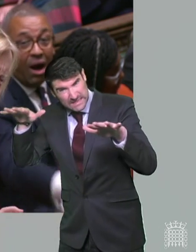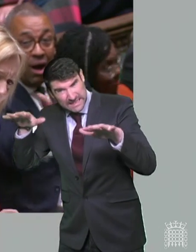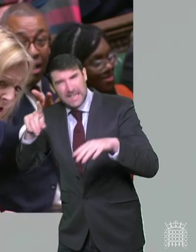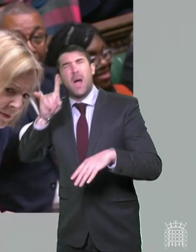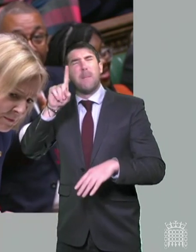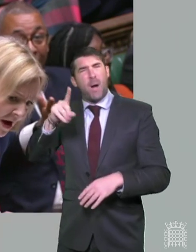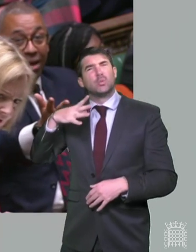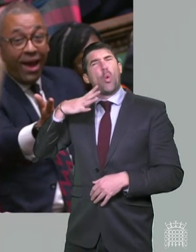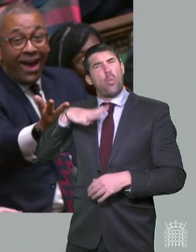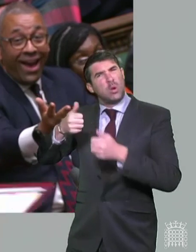Why does he not make up his mind?